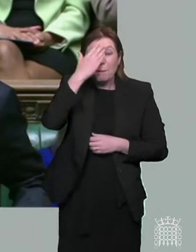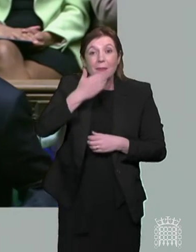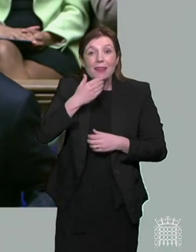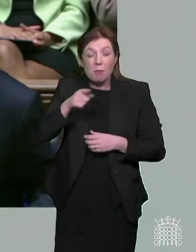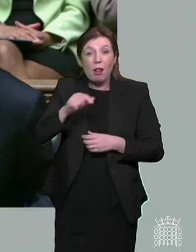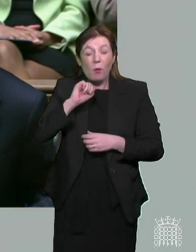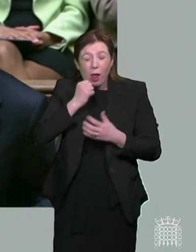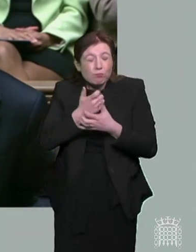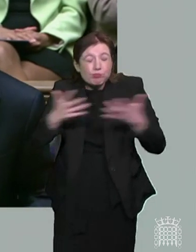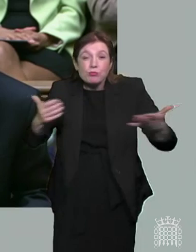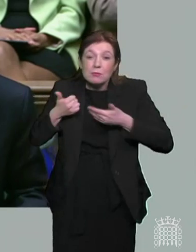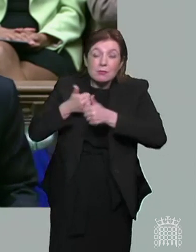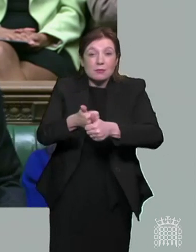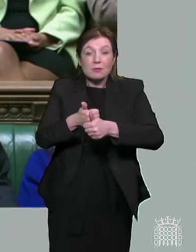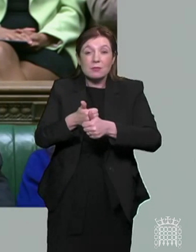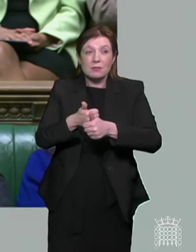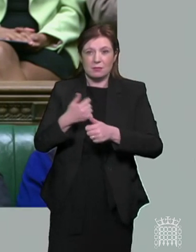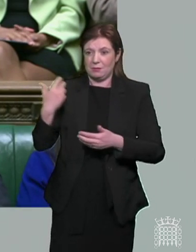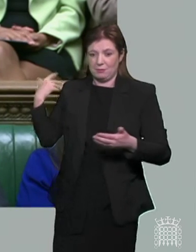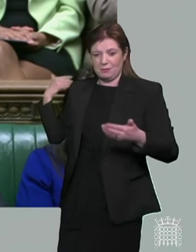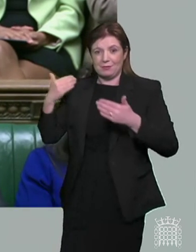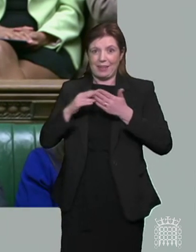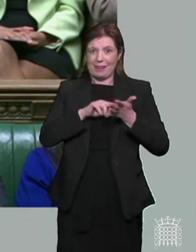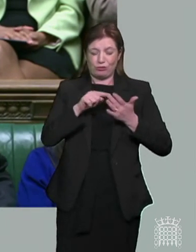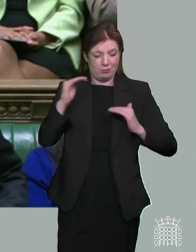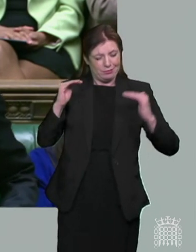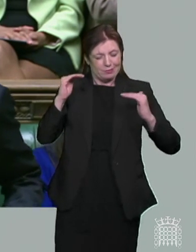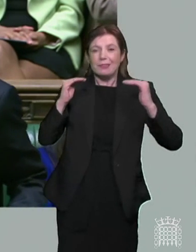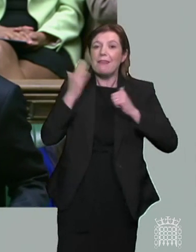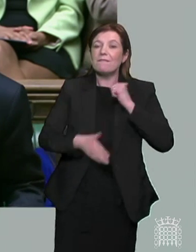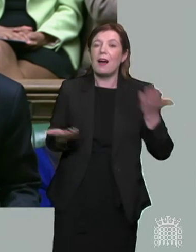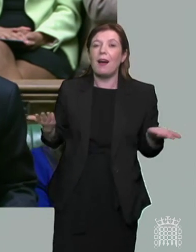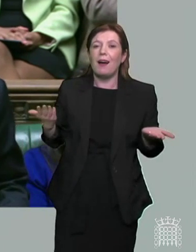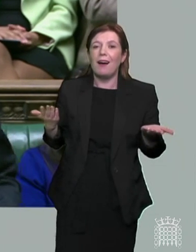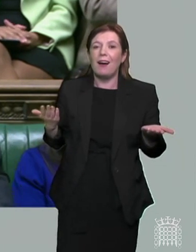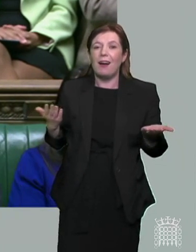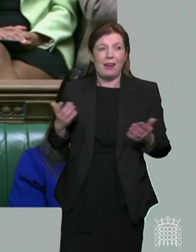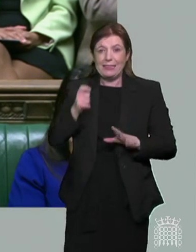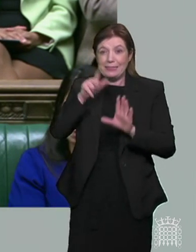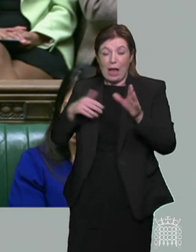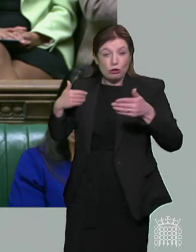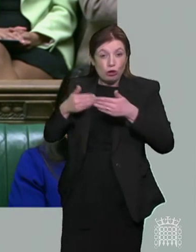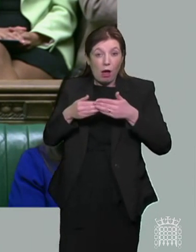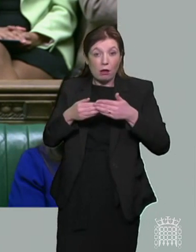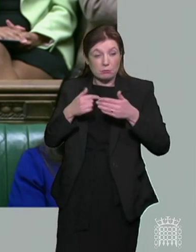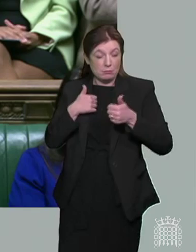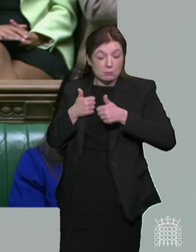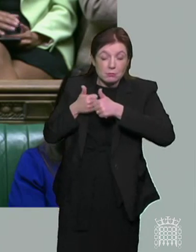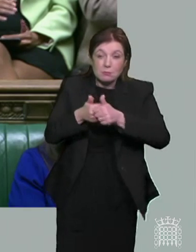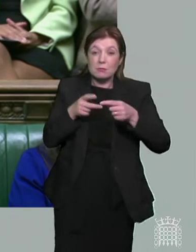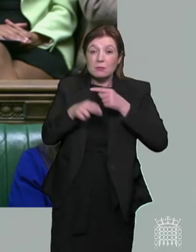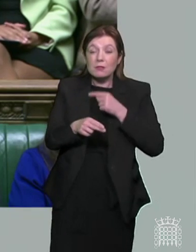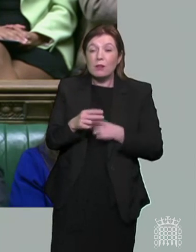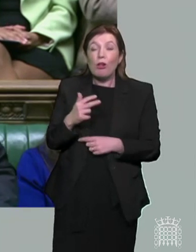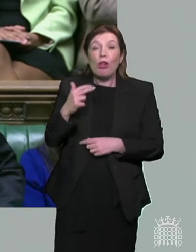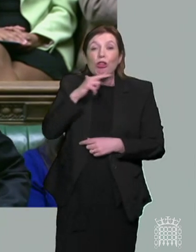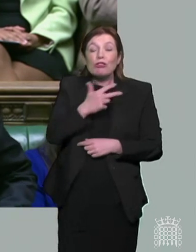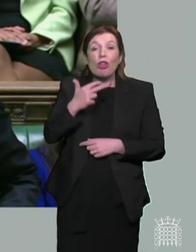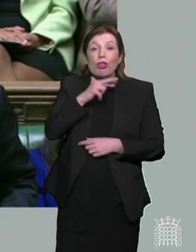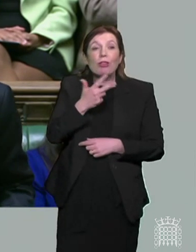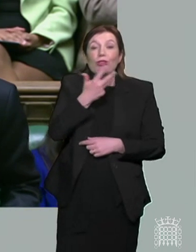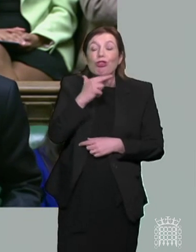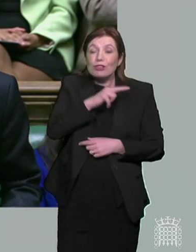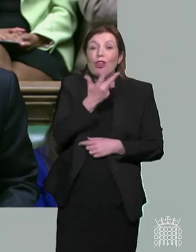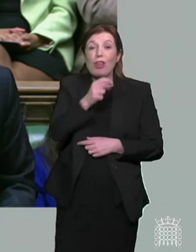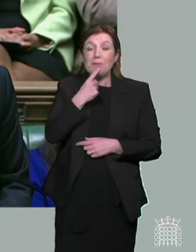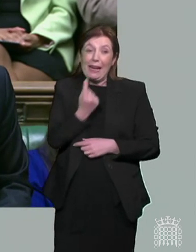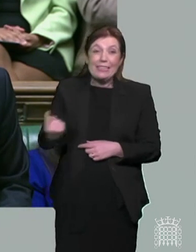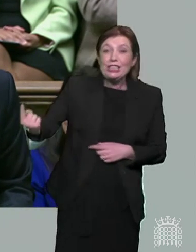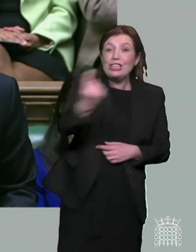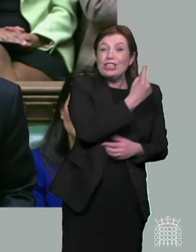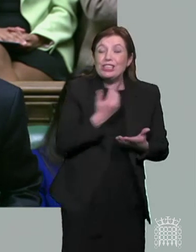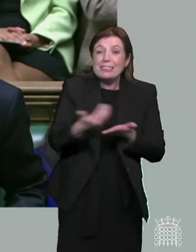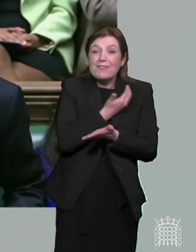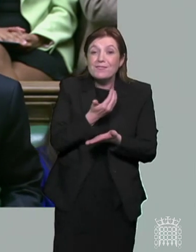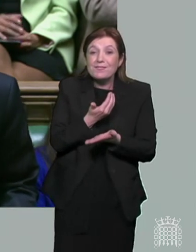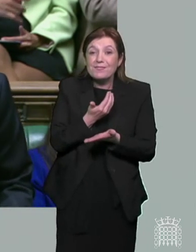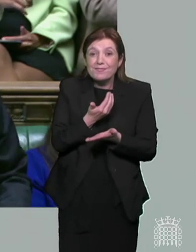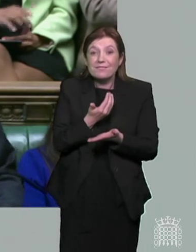It is the largest increase in thresholds ever, the biggest personal tax cut in a decade, and it is worth £330 for those workers.